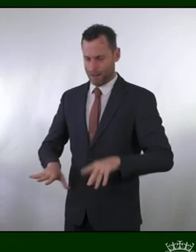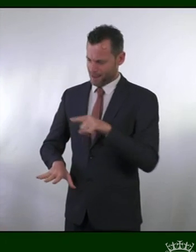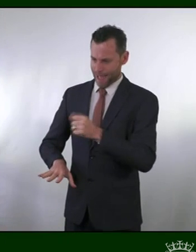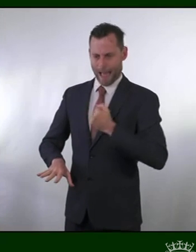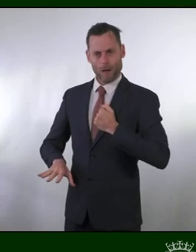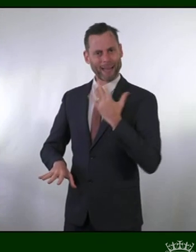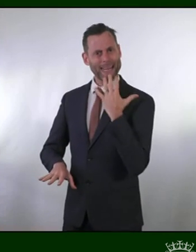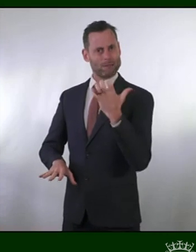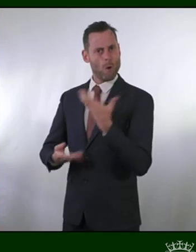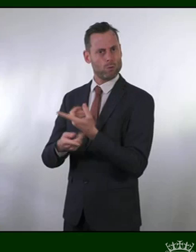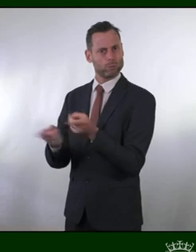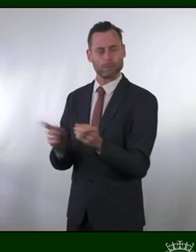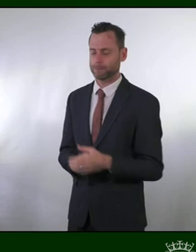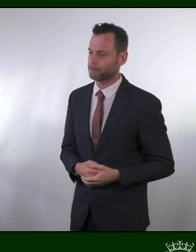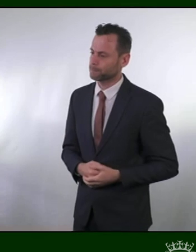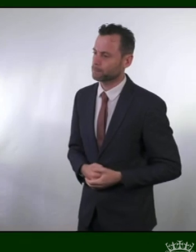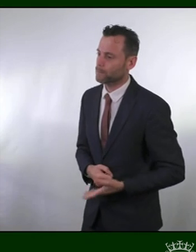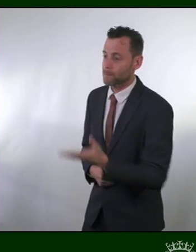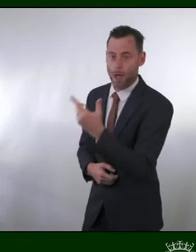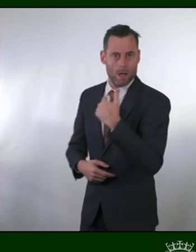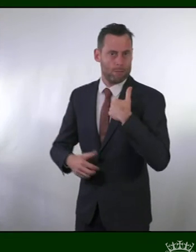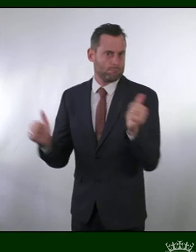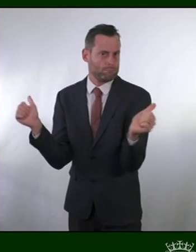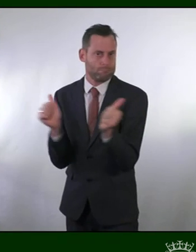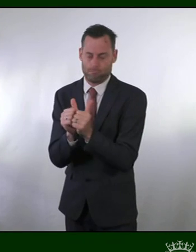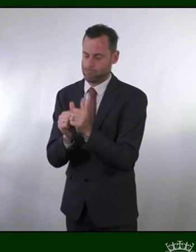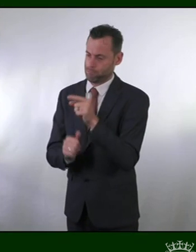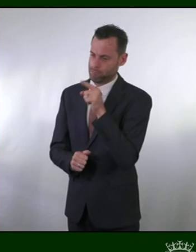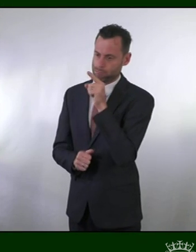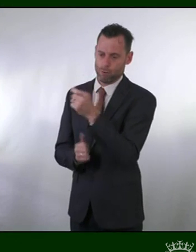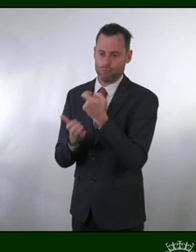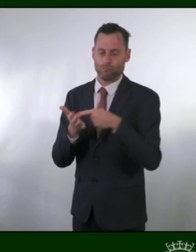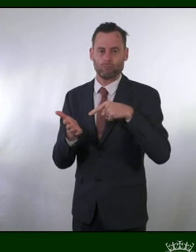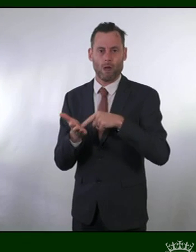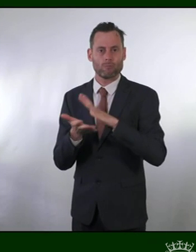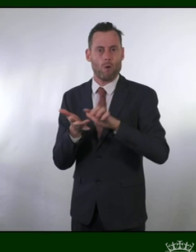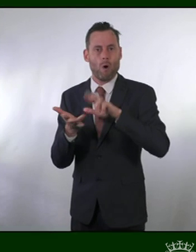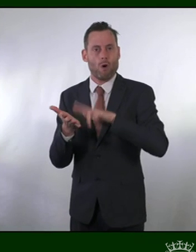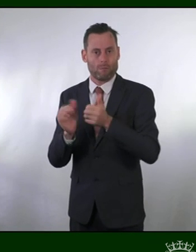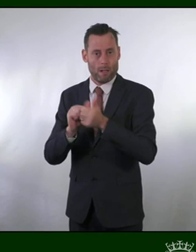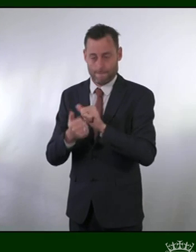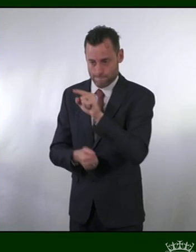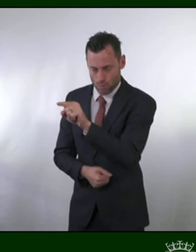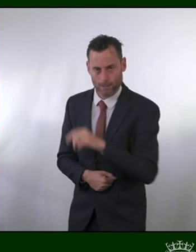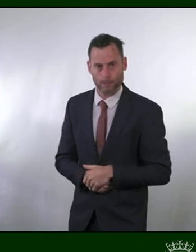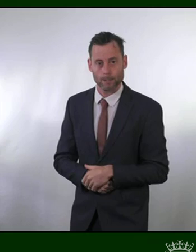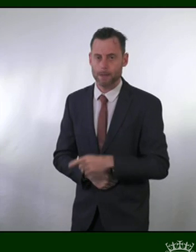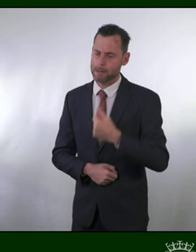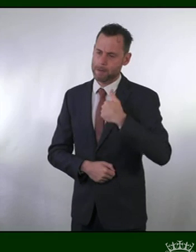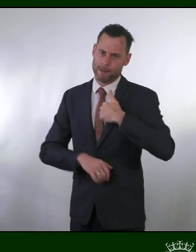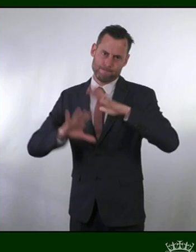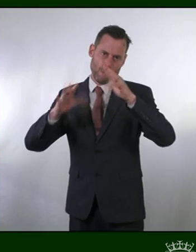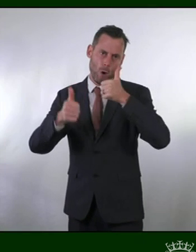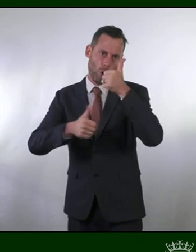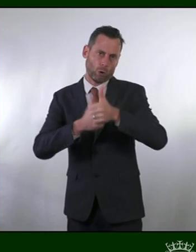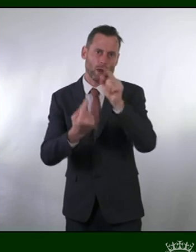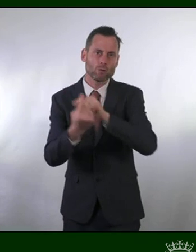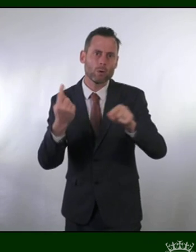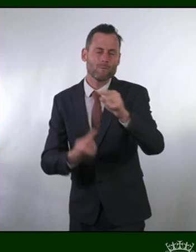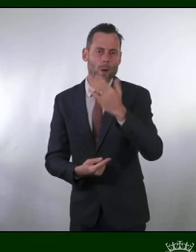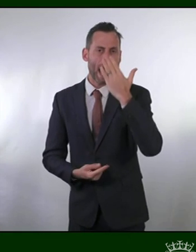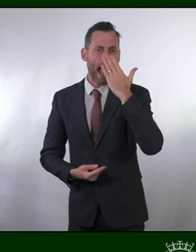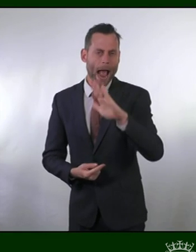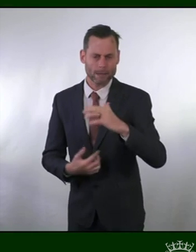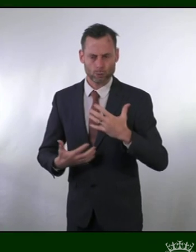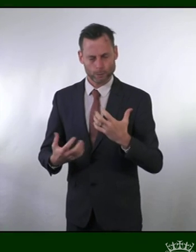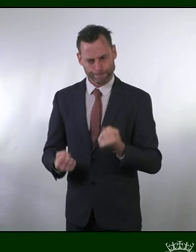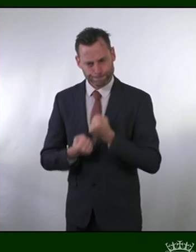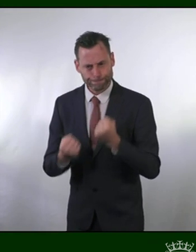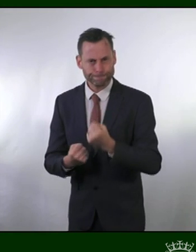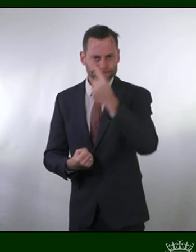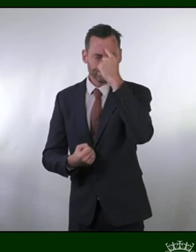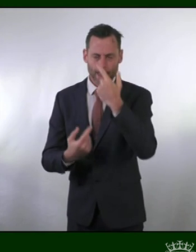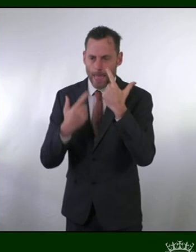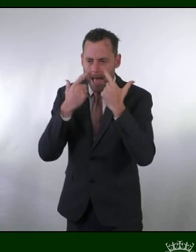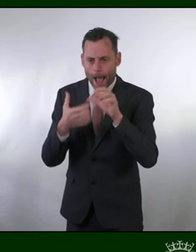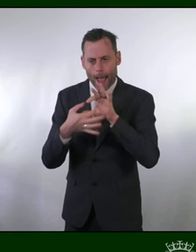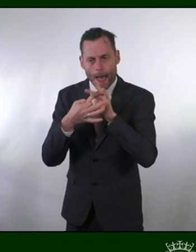I thoroughly concur with my hon. Friend, and I congratulate all the volunteers on their spirit and the achievements they have delivered for the people of this country.